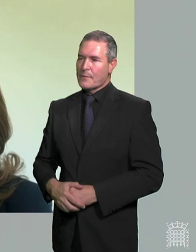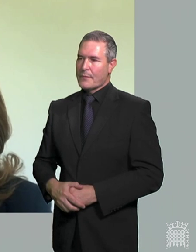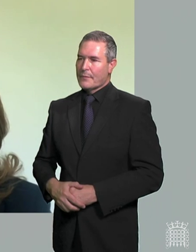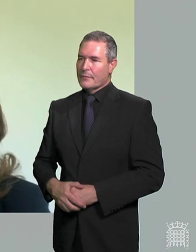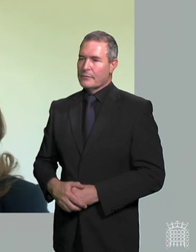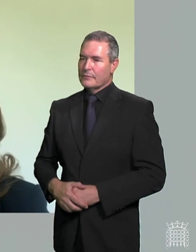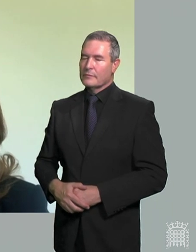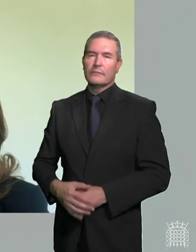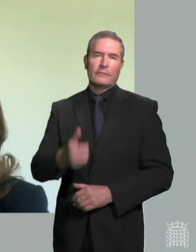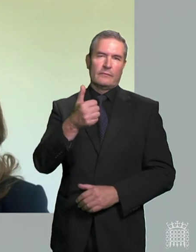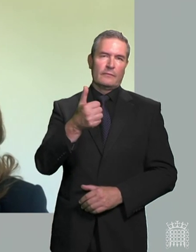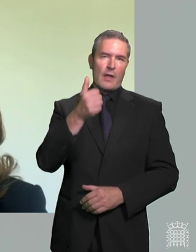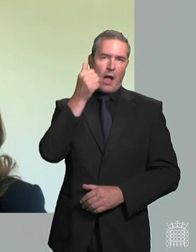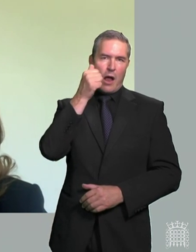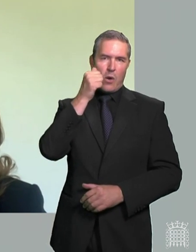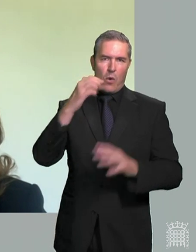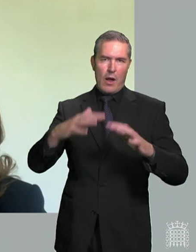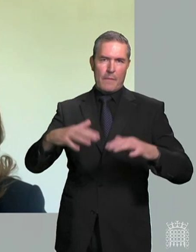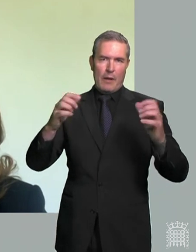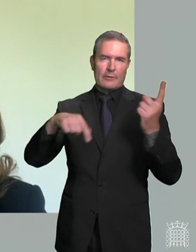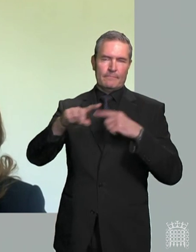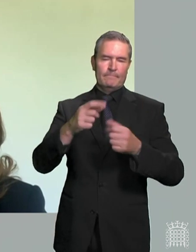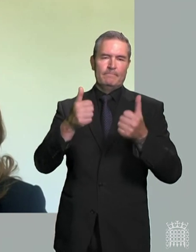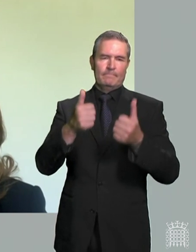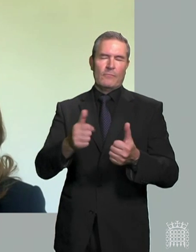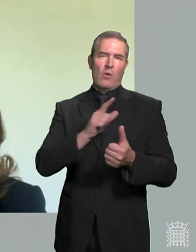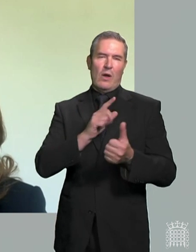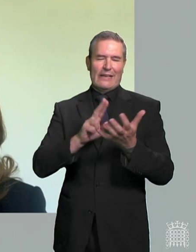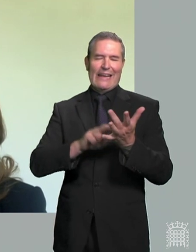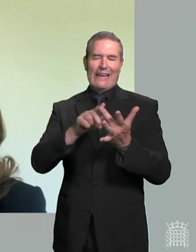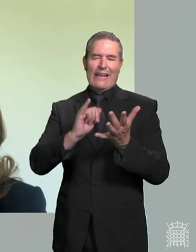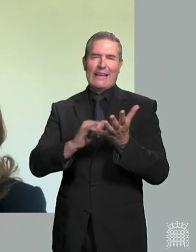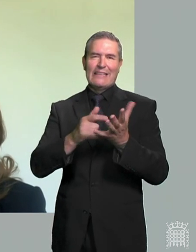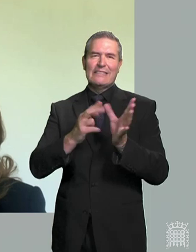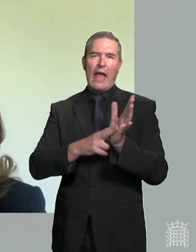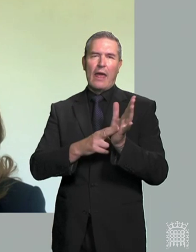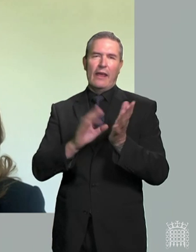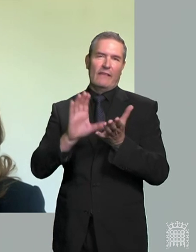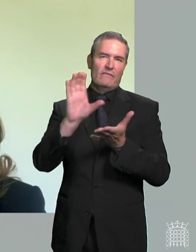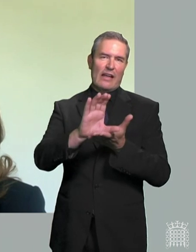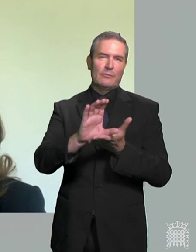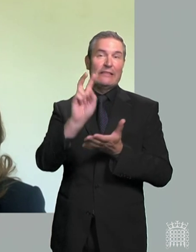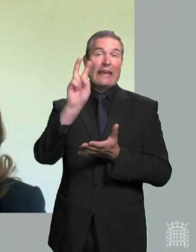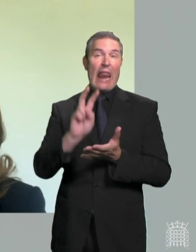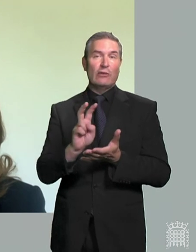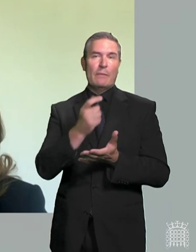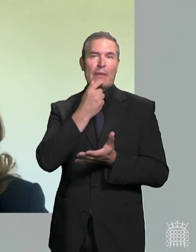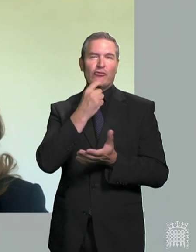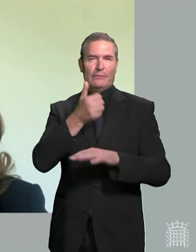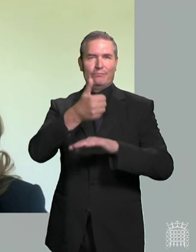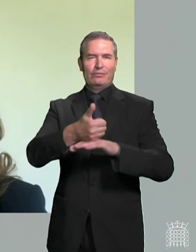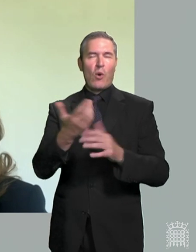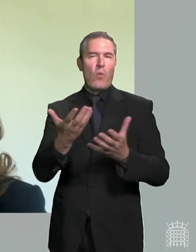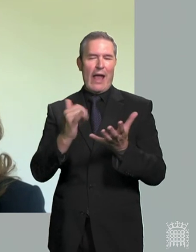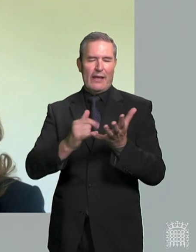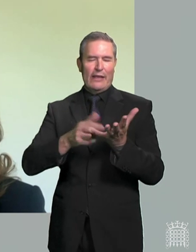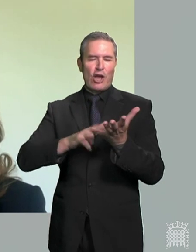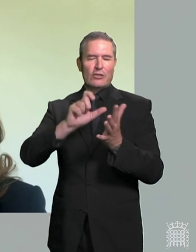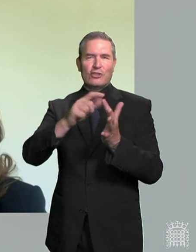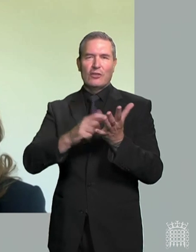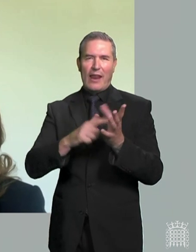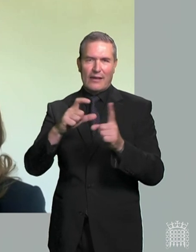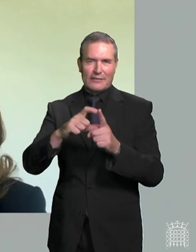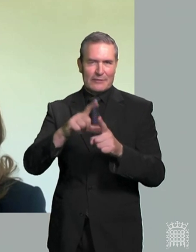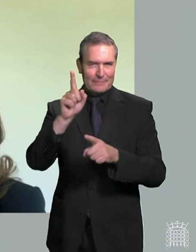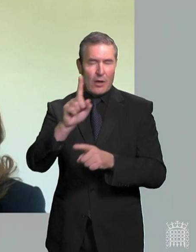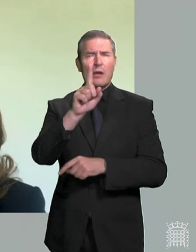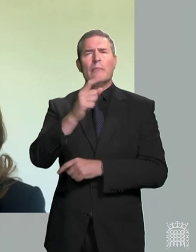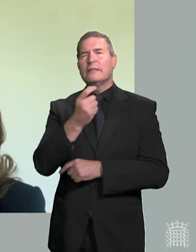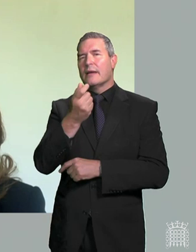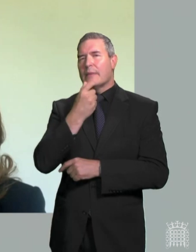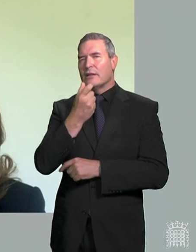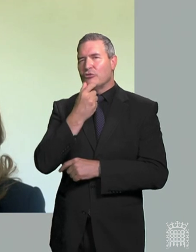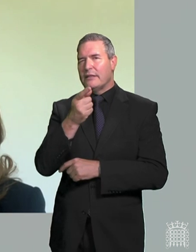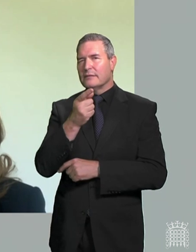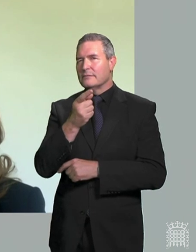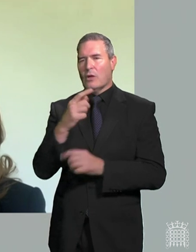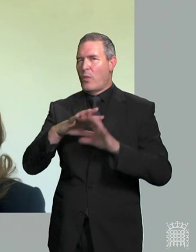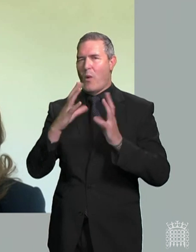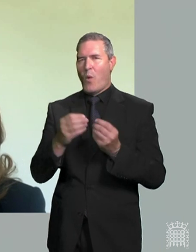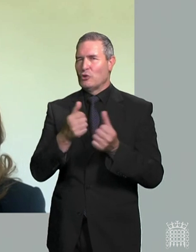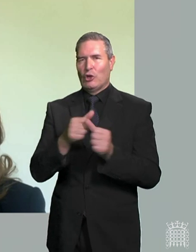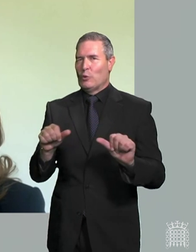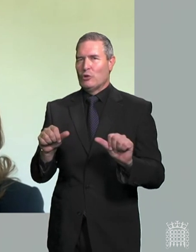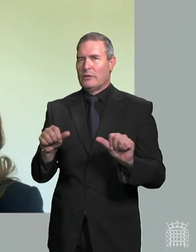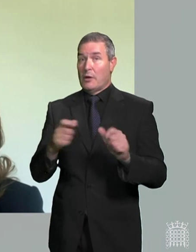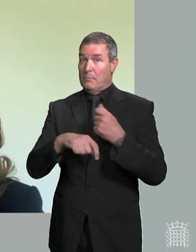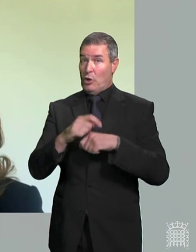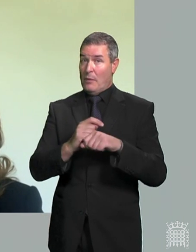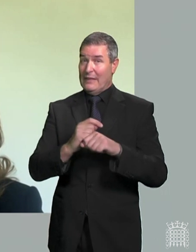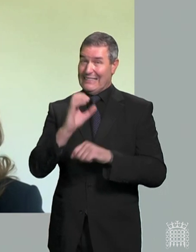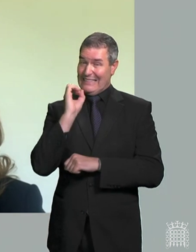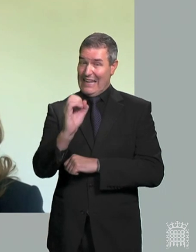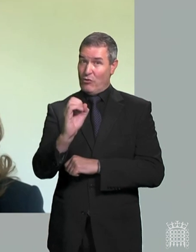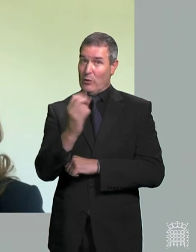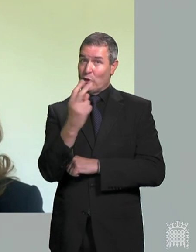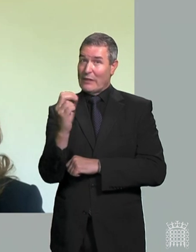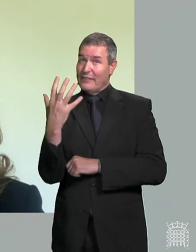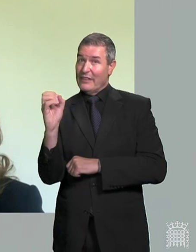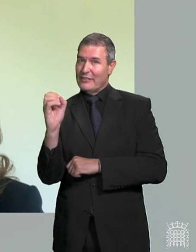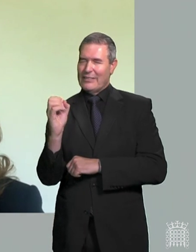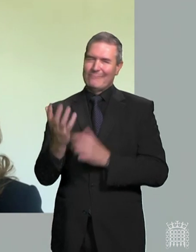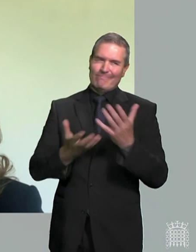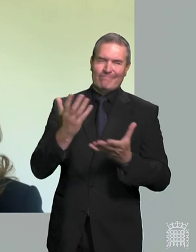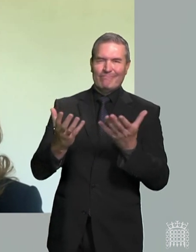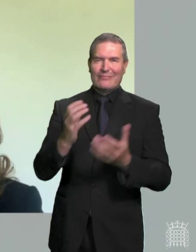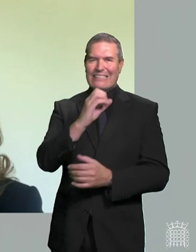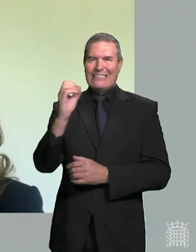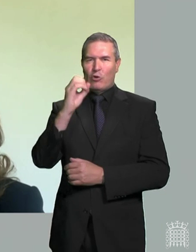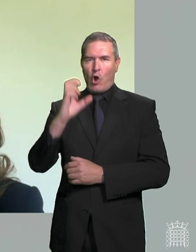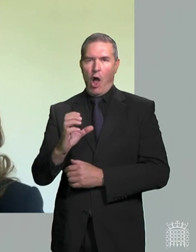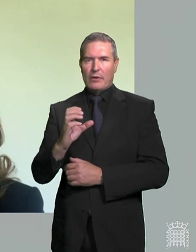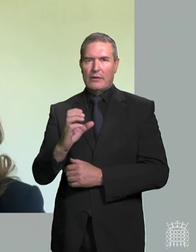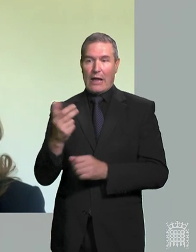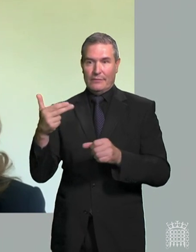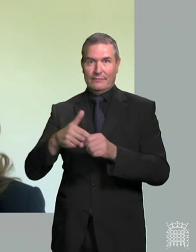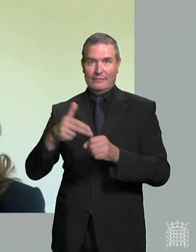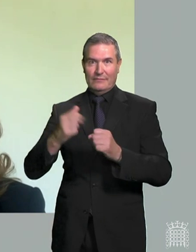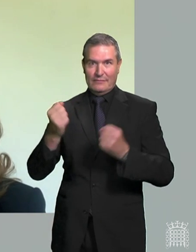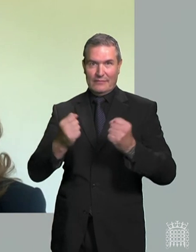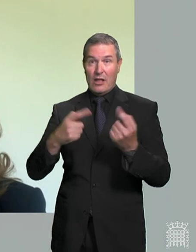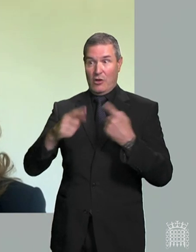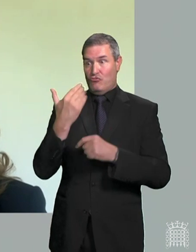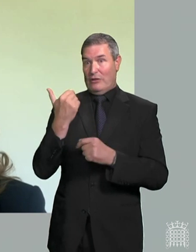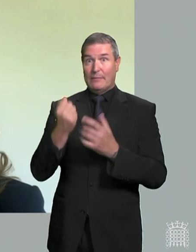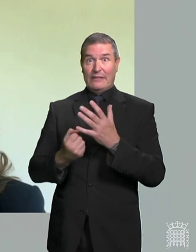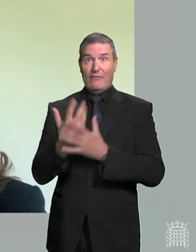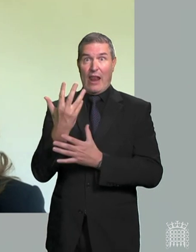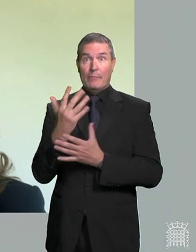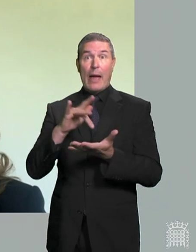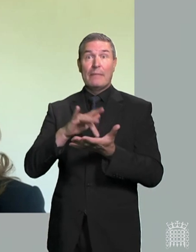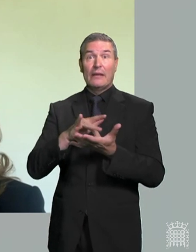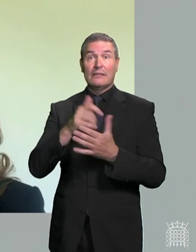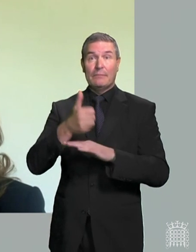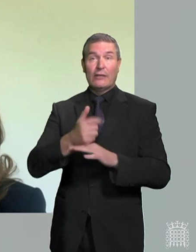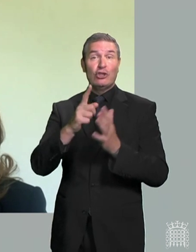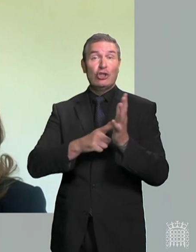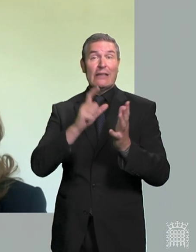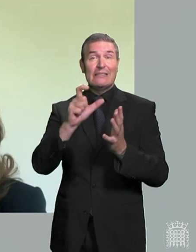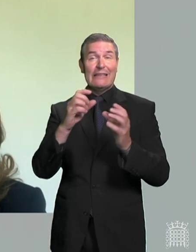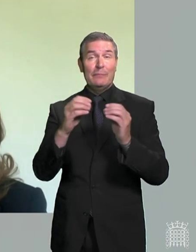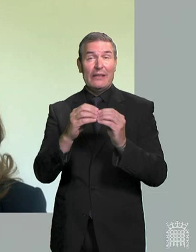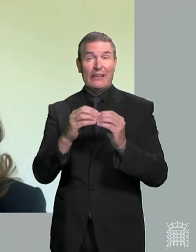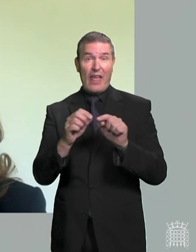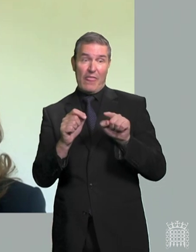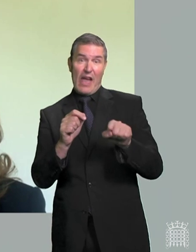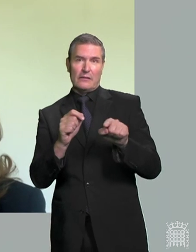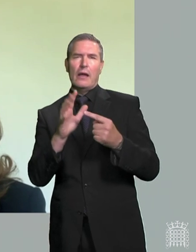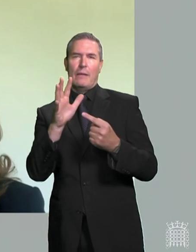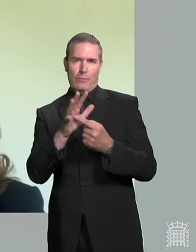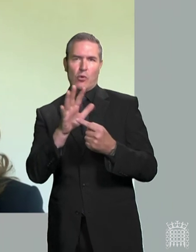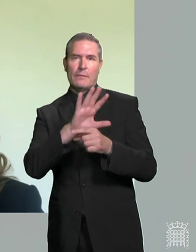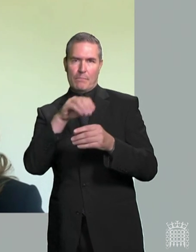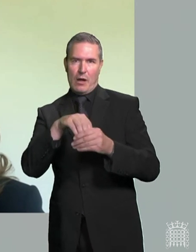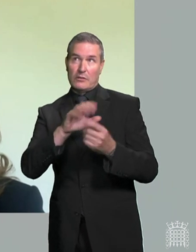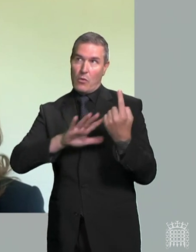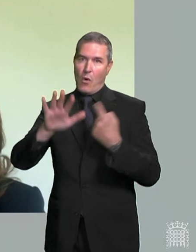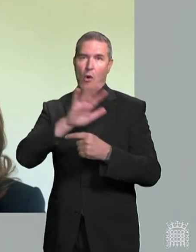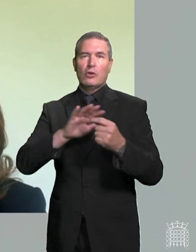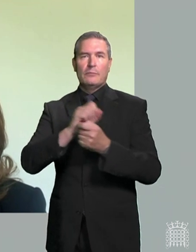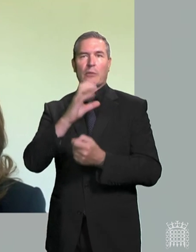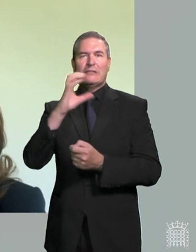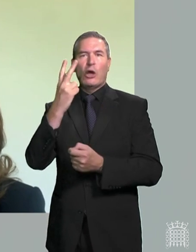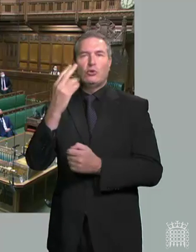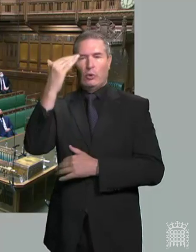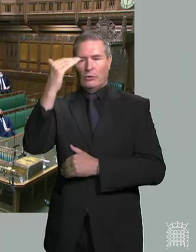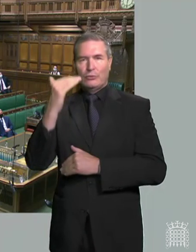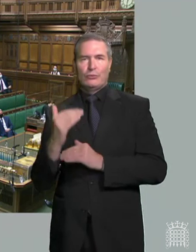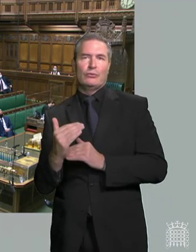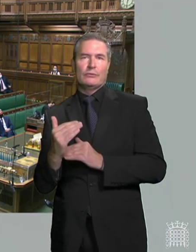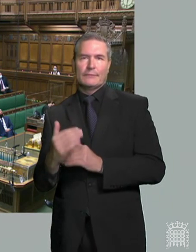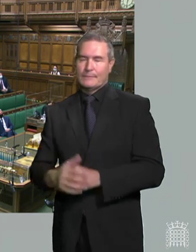I am sure that the whole House welcomes the fantastic news of Nissan’s investment in an electric battery gigafactory in Sunderland, but does the Prime Minister agree that batteries are only part of the solution in pursuit of net zero by 2050, and that zero-carbon hydrogen combustion engines, such as those recently developed by Midlands-based JCB, have an important role to play in our country’s decarbonisation plans?